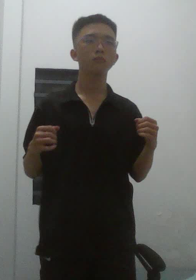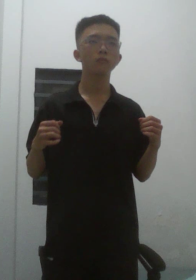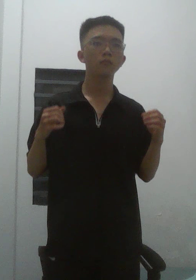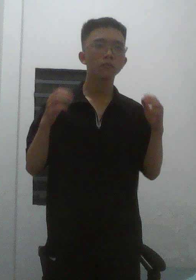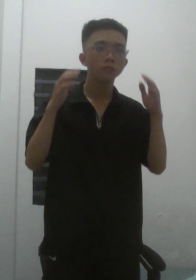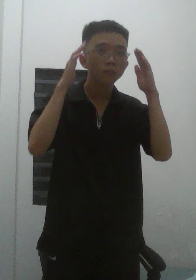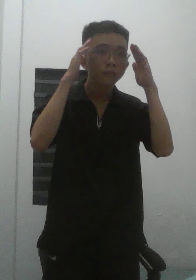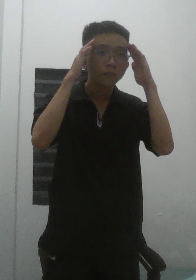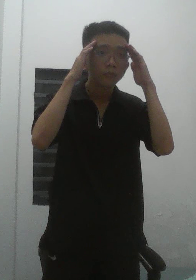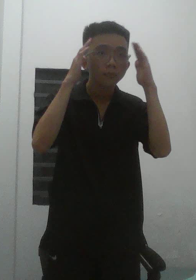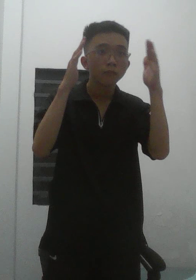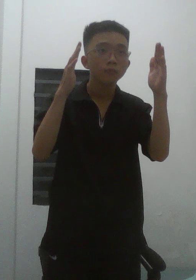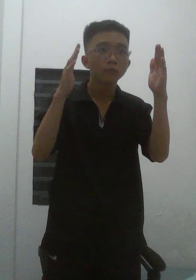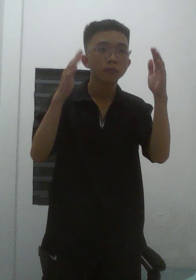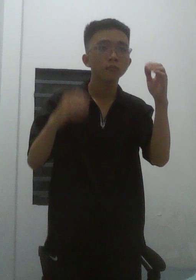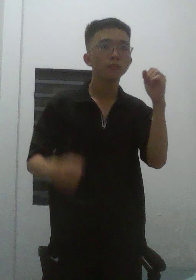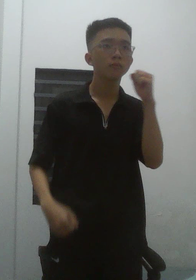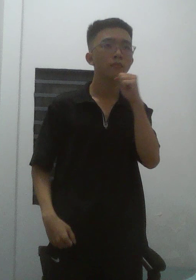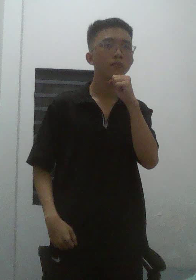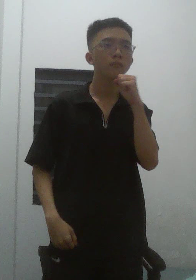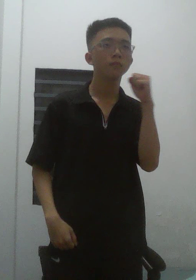khong quan tam